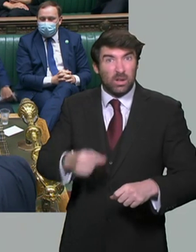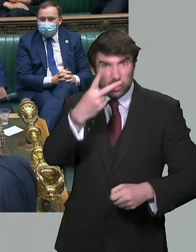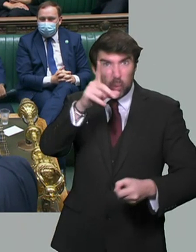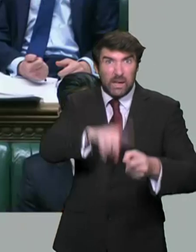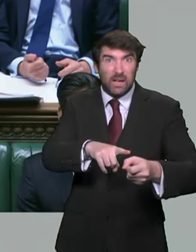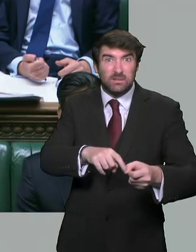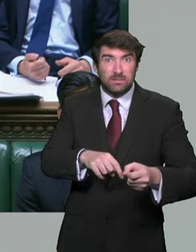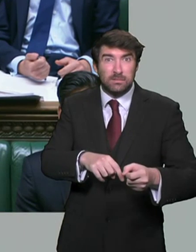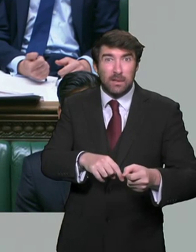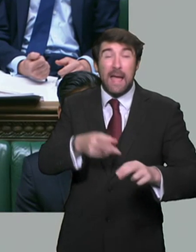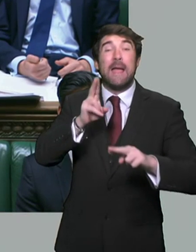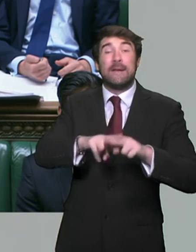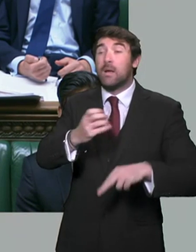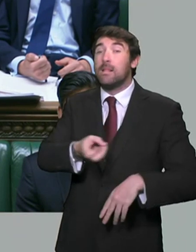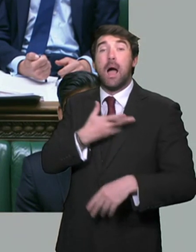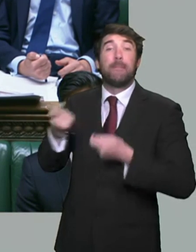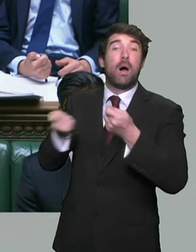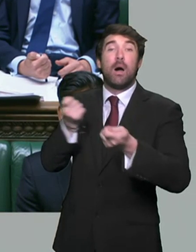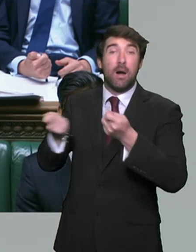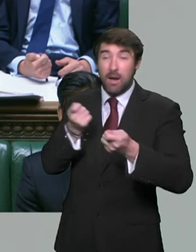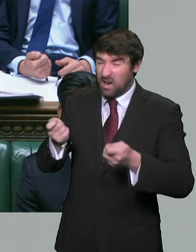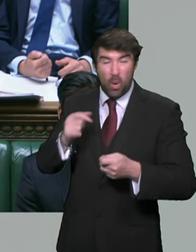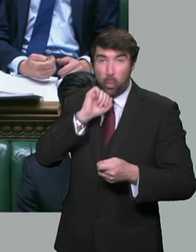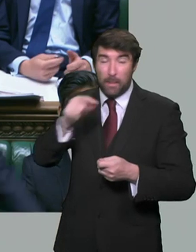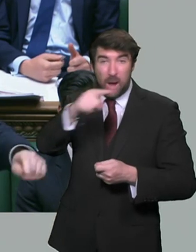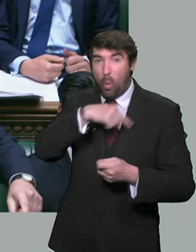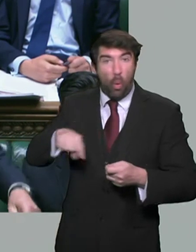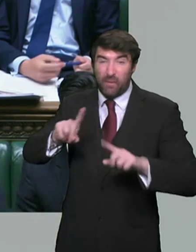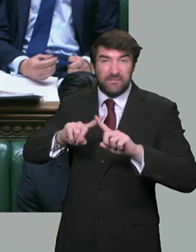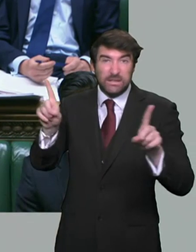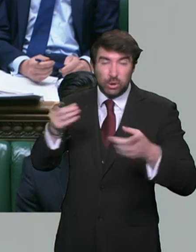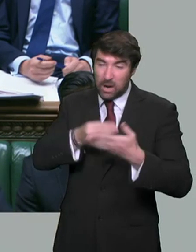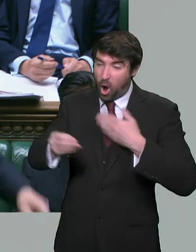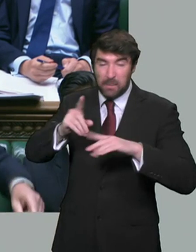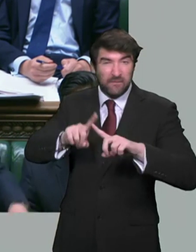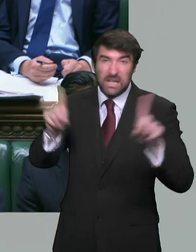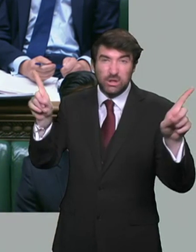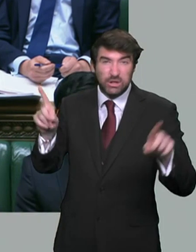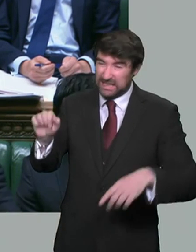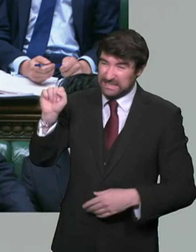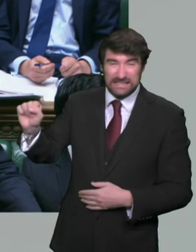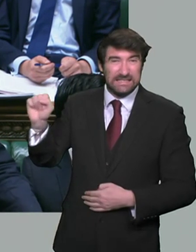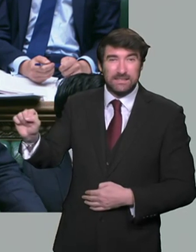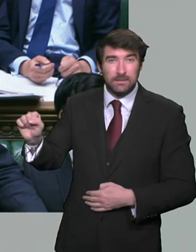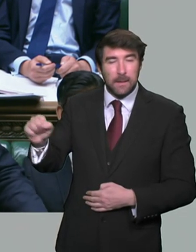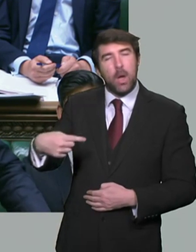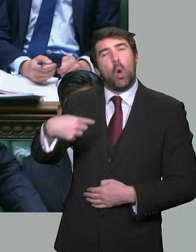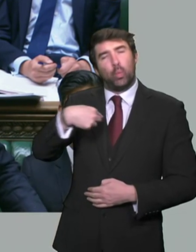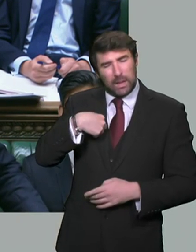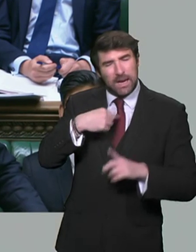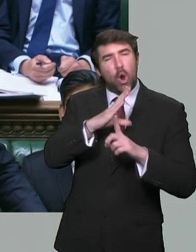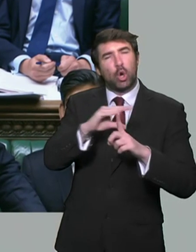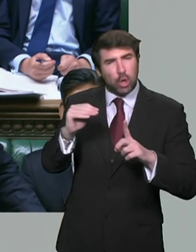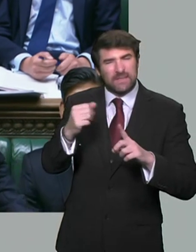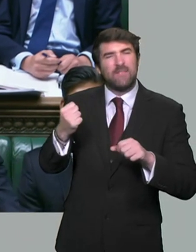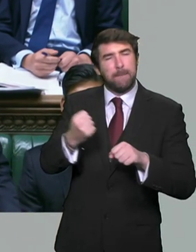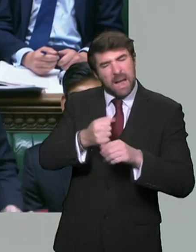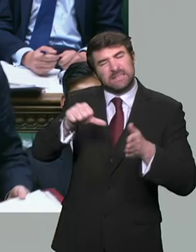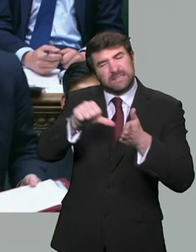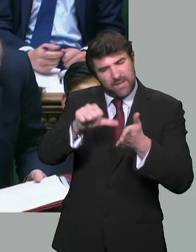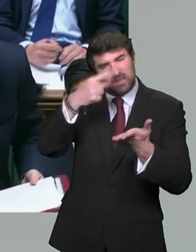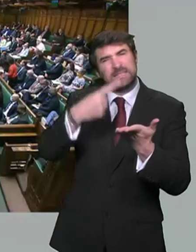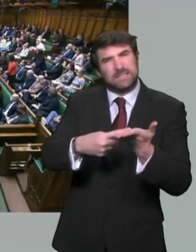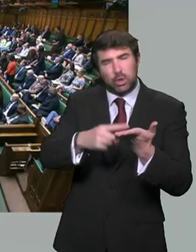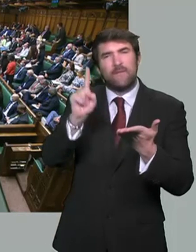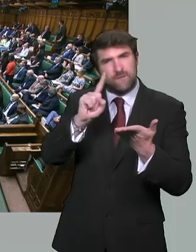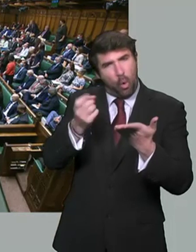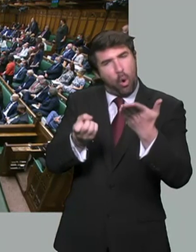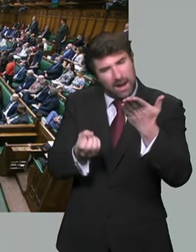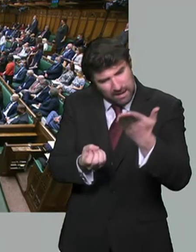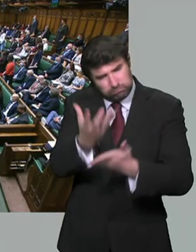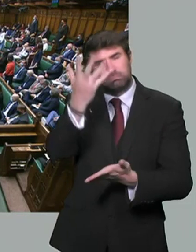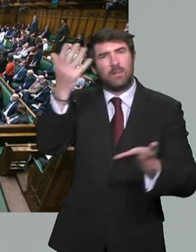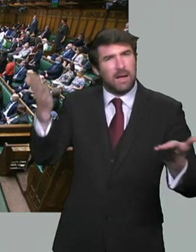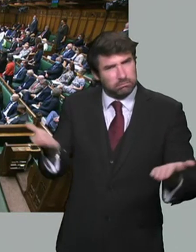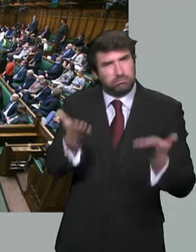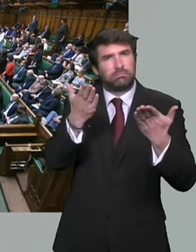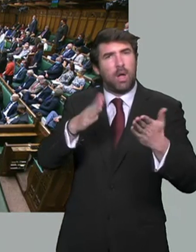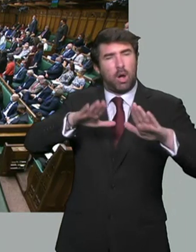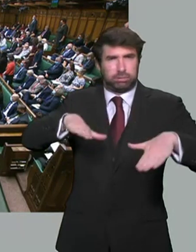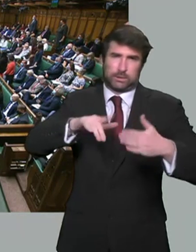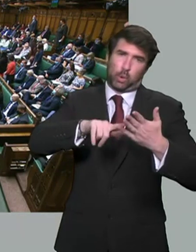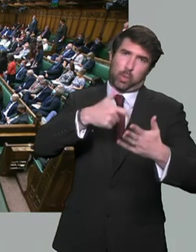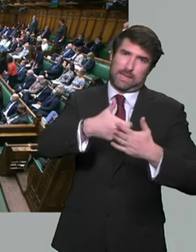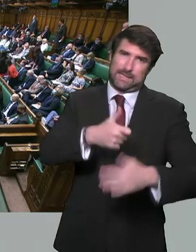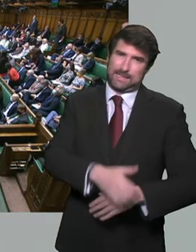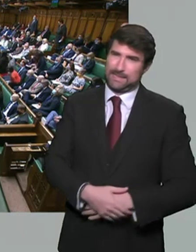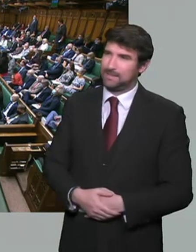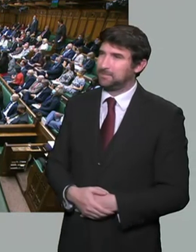It is true. If we listened to him today, we would not be trying to fix the NHS backlogs and we would not finally be dealing with social care.